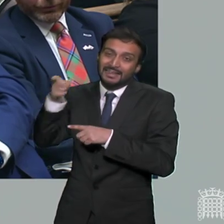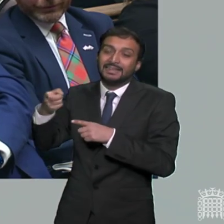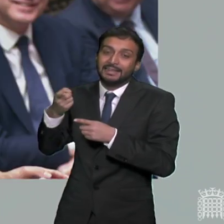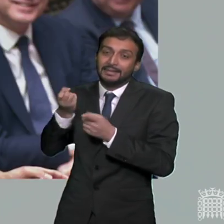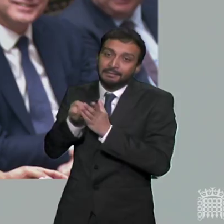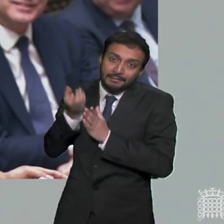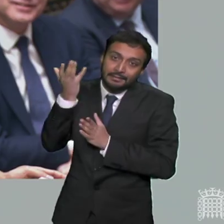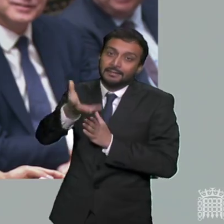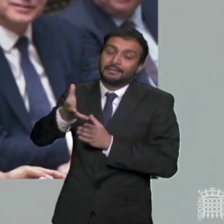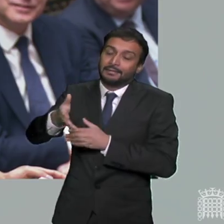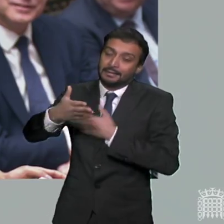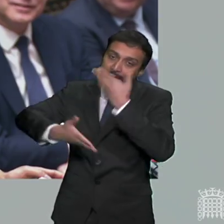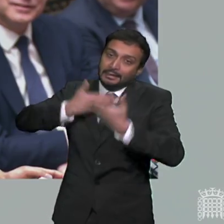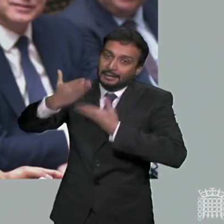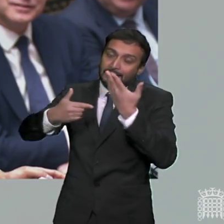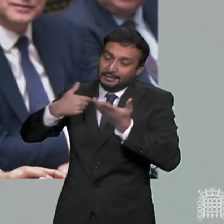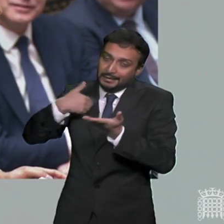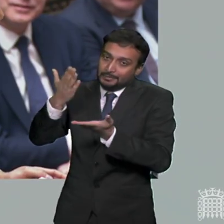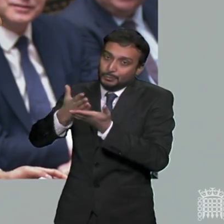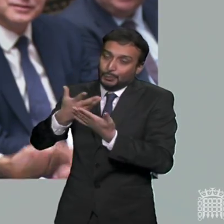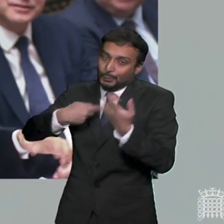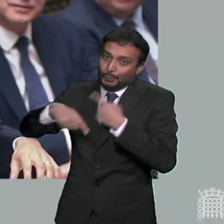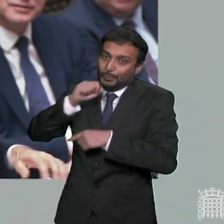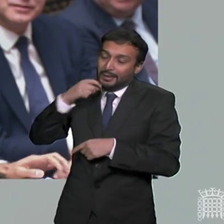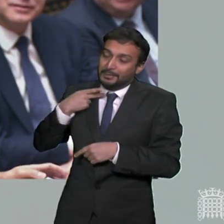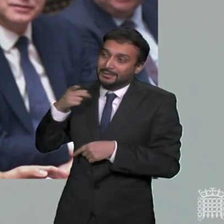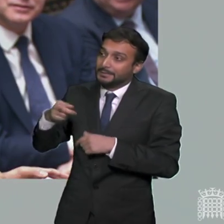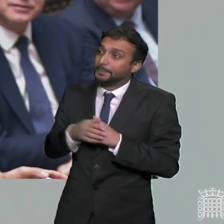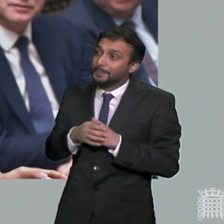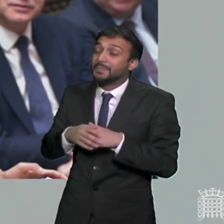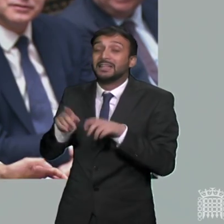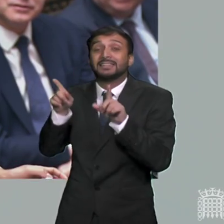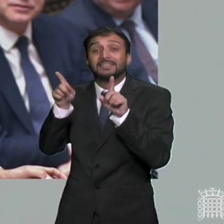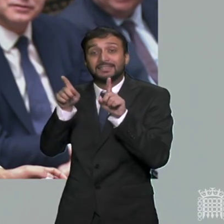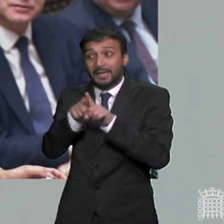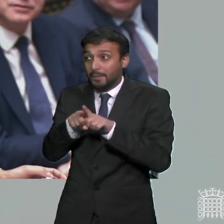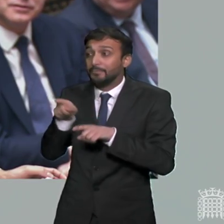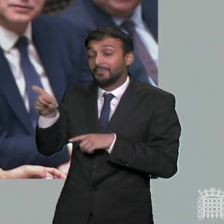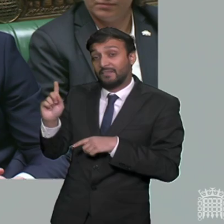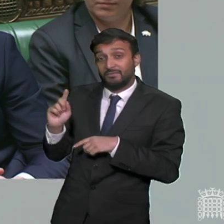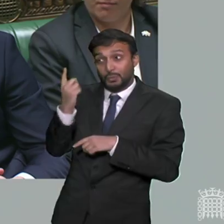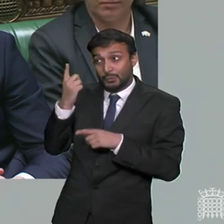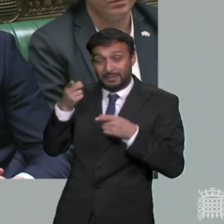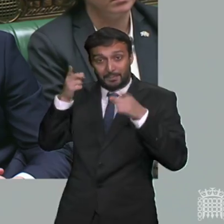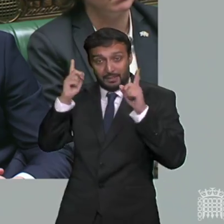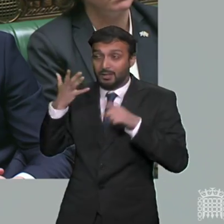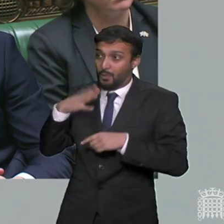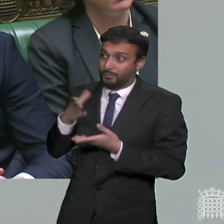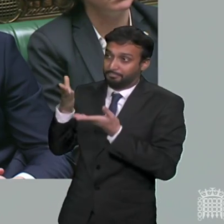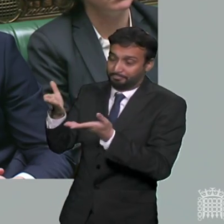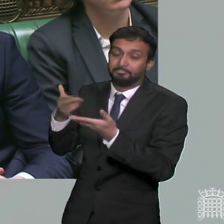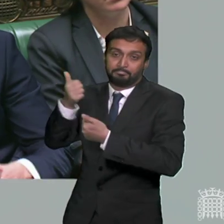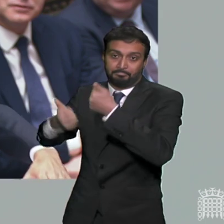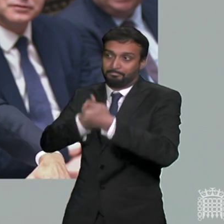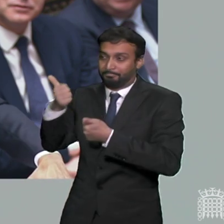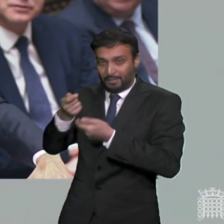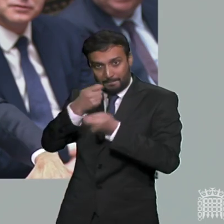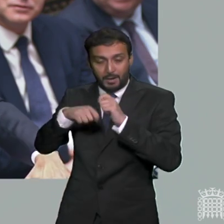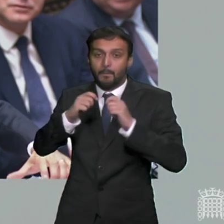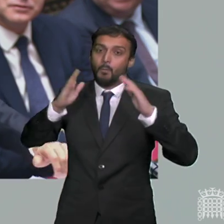May I also join the First Minister in congratulating the honourable Member for Aberdeen South on his appointment as Westminster leader of the SNP?